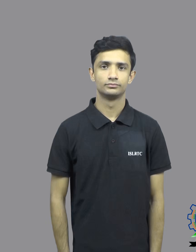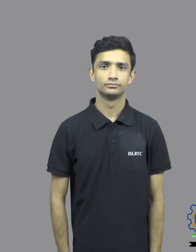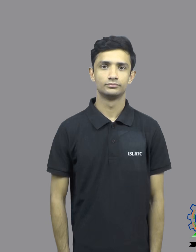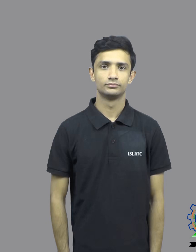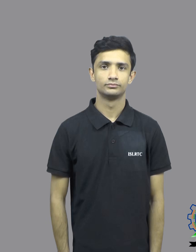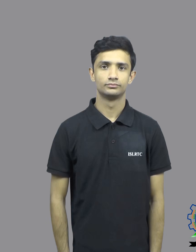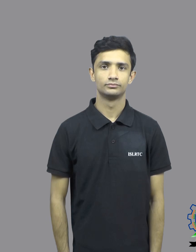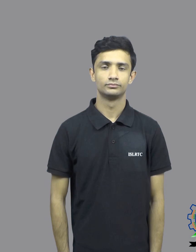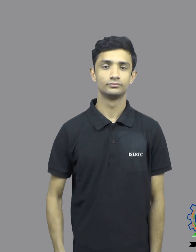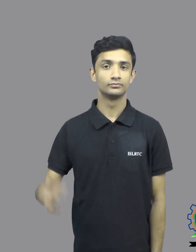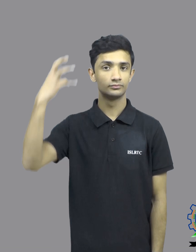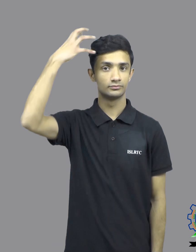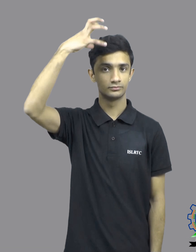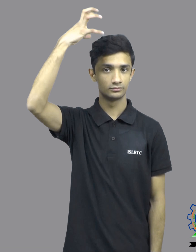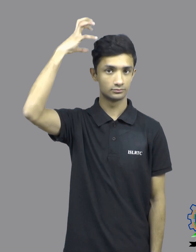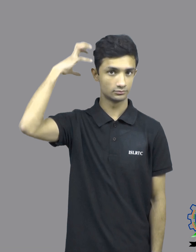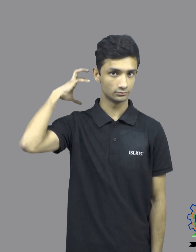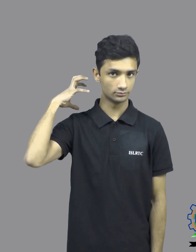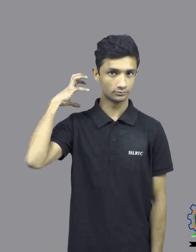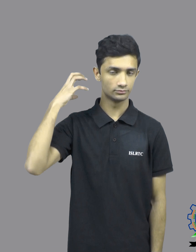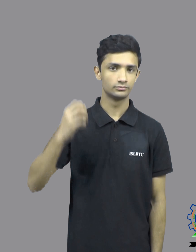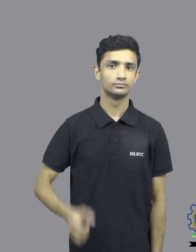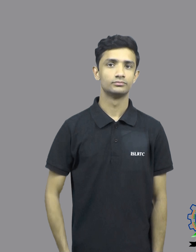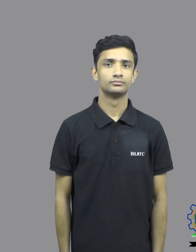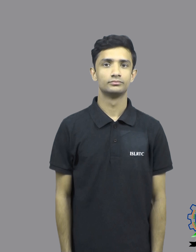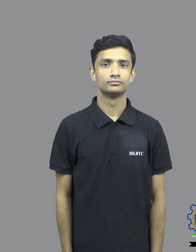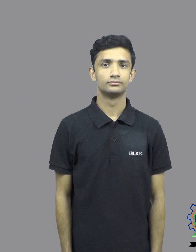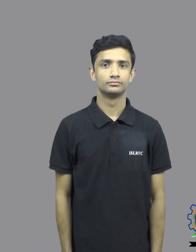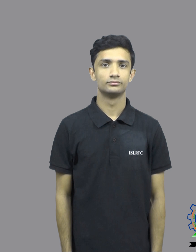Wavy Hair